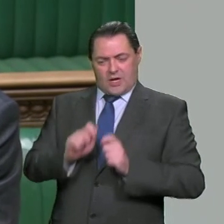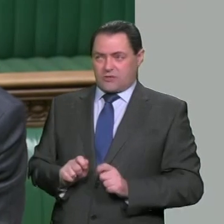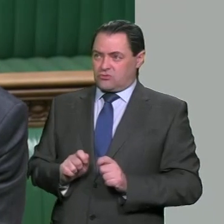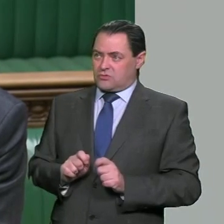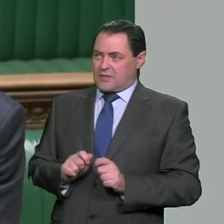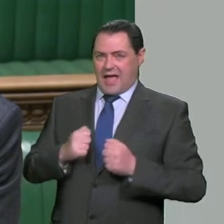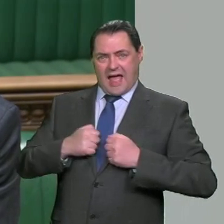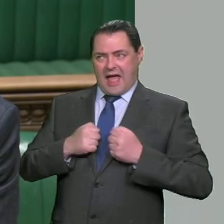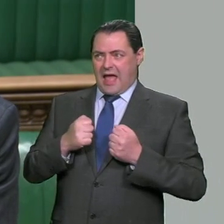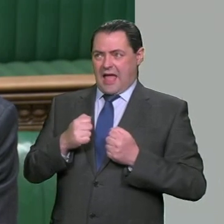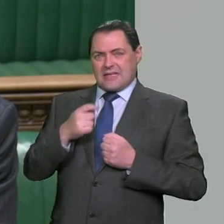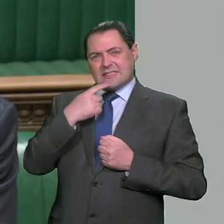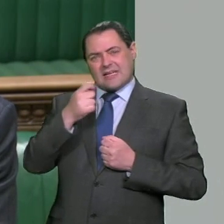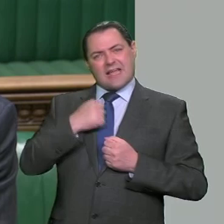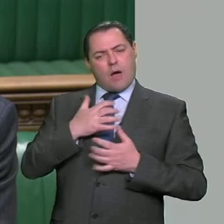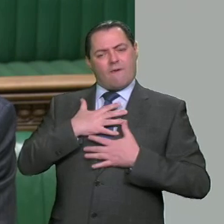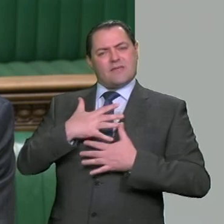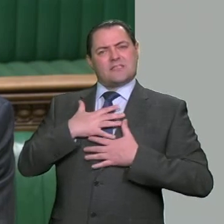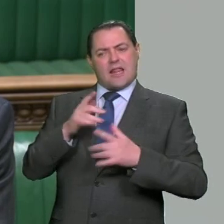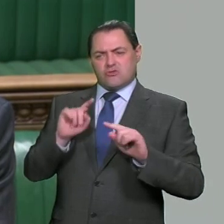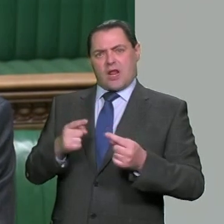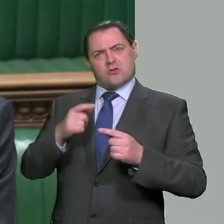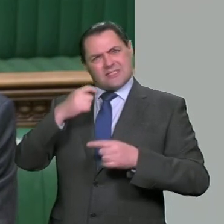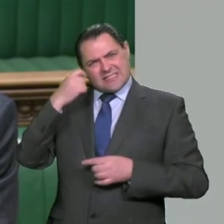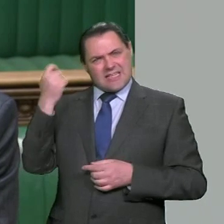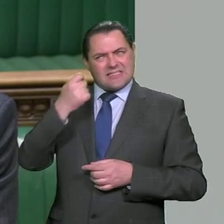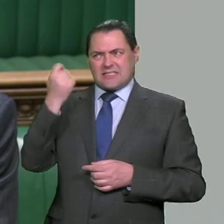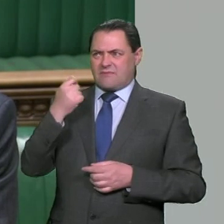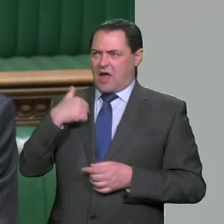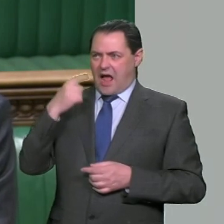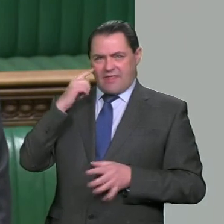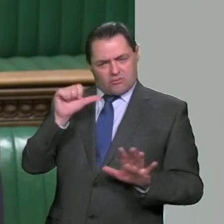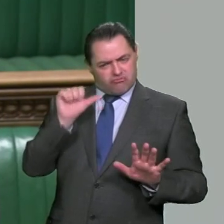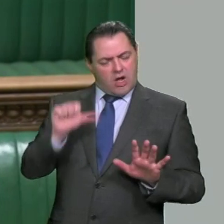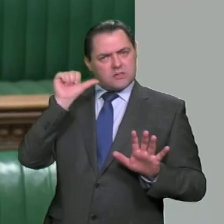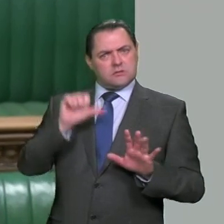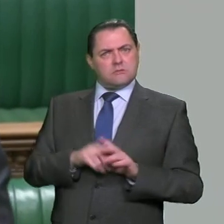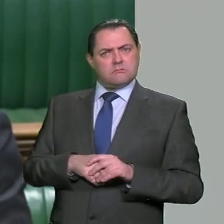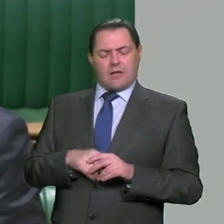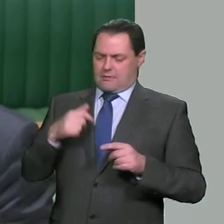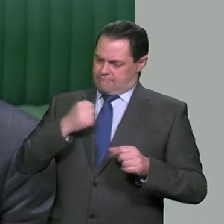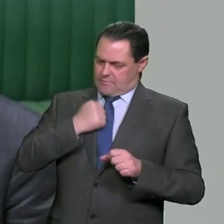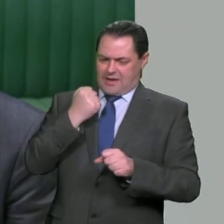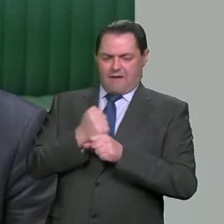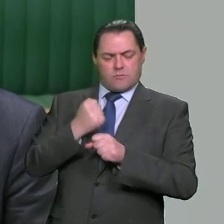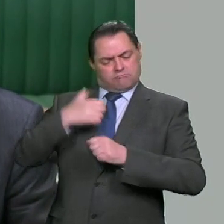He called our ventilator challenge an outstanding success and I think he was completely right.